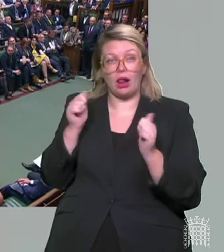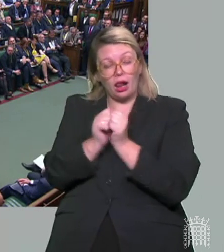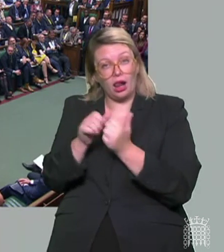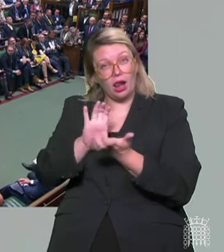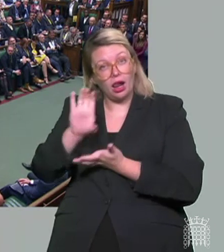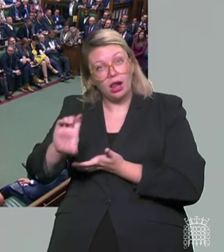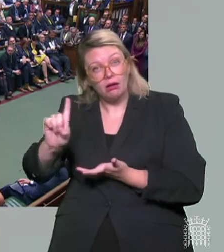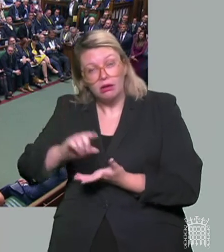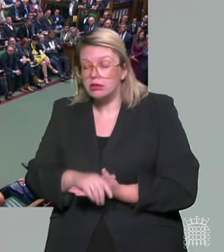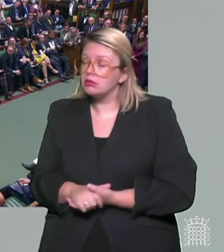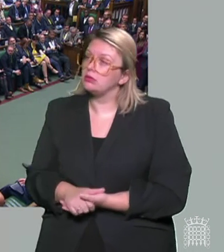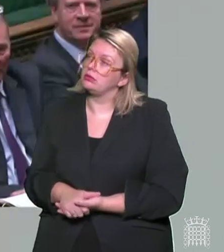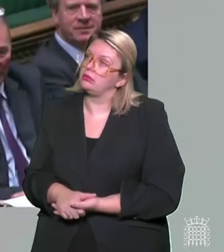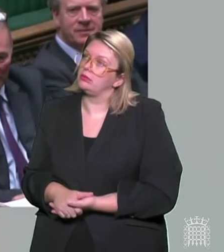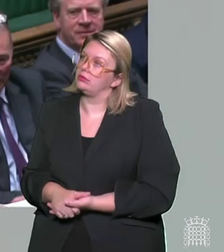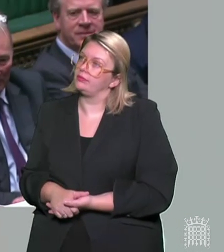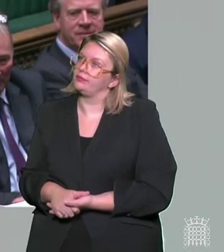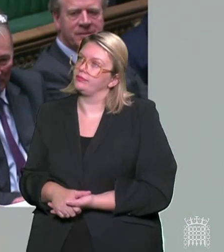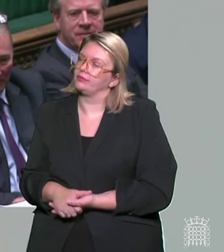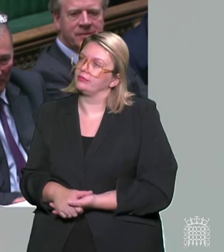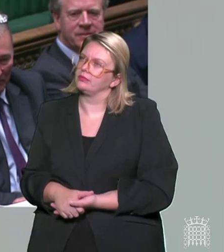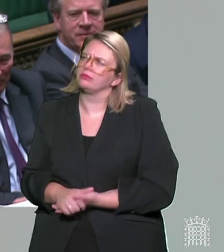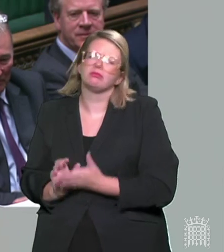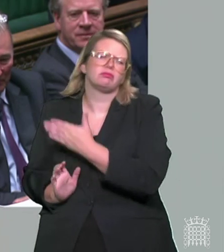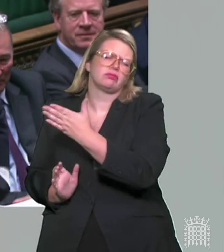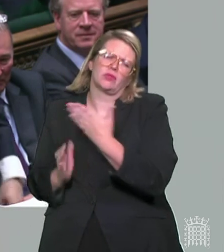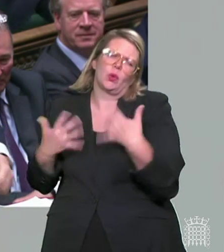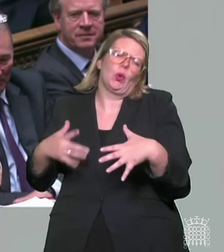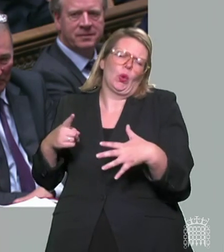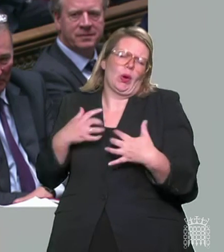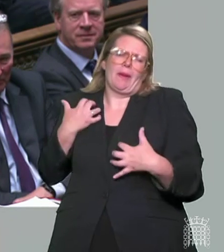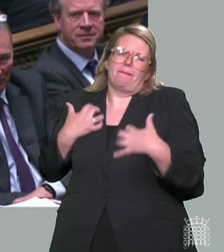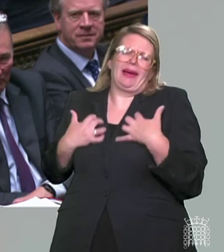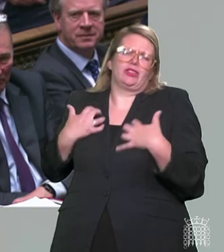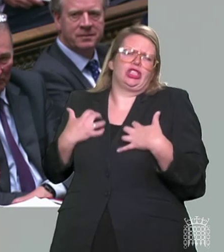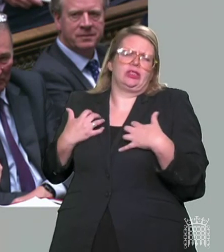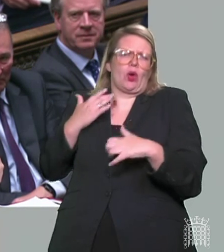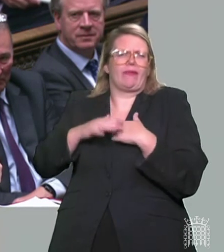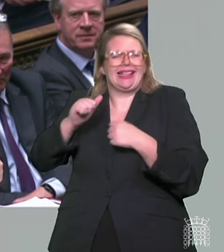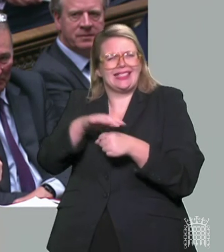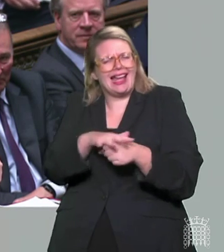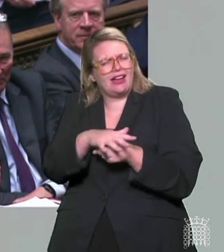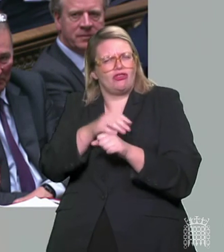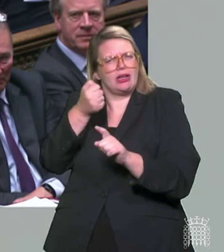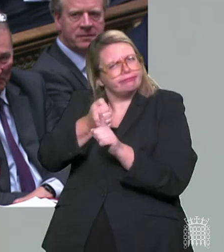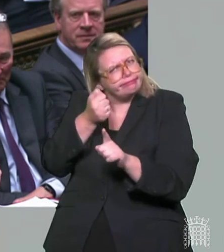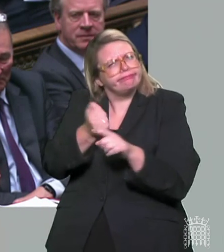I congratulate the honourable Gentleman on the passion with which he advocates for investment in BritishVolt.